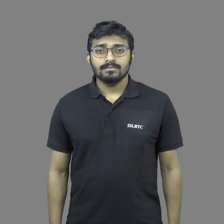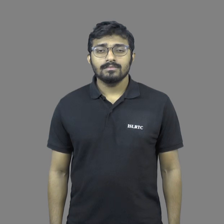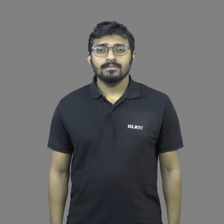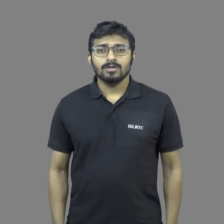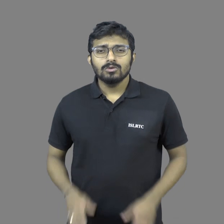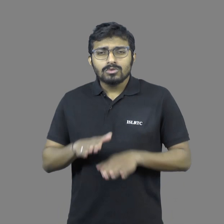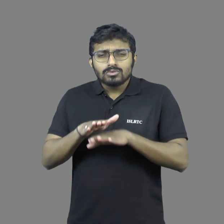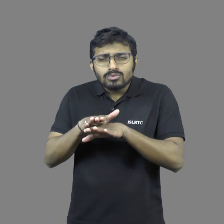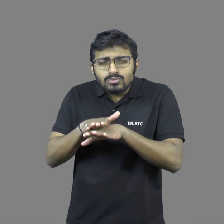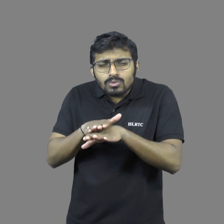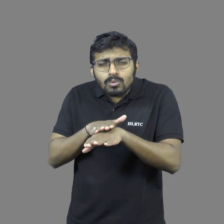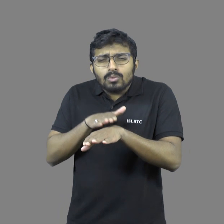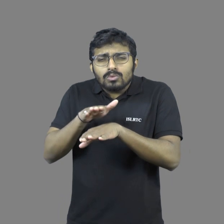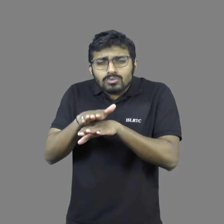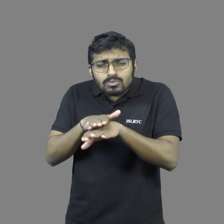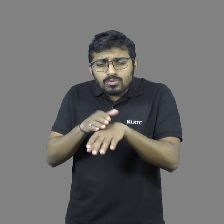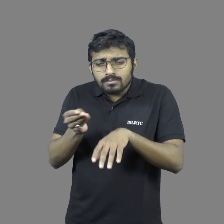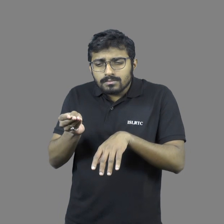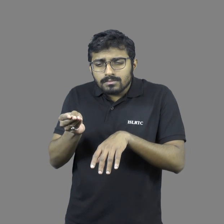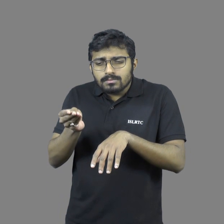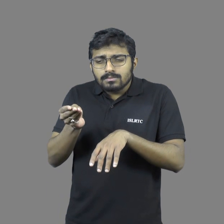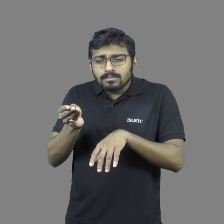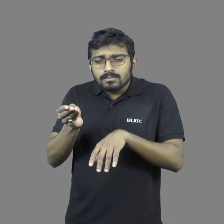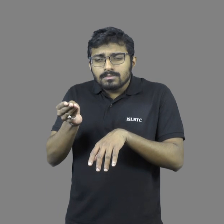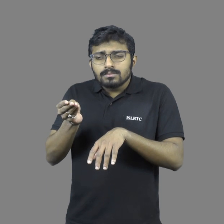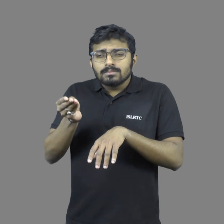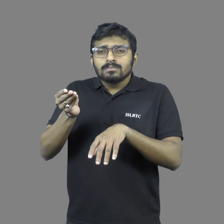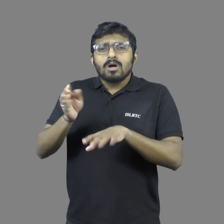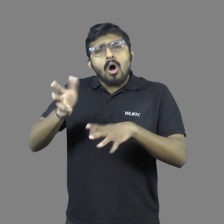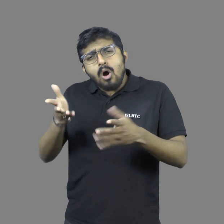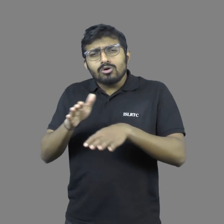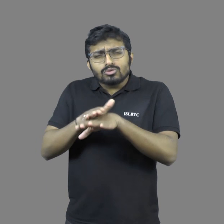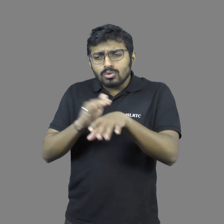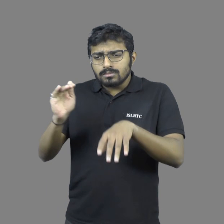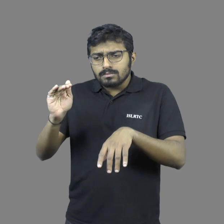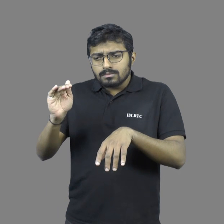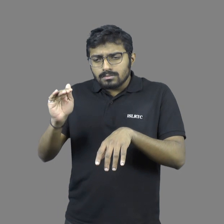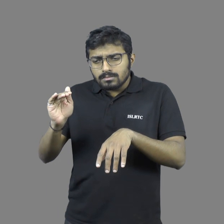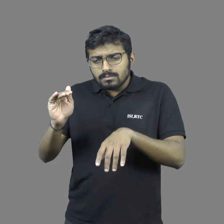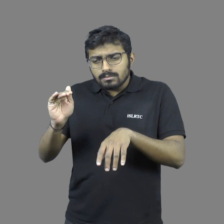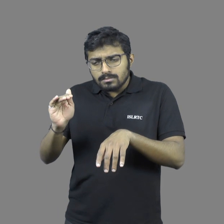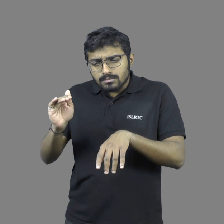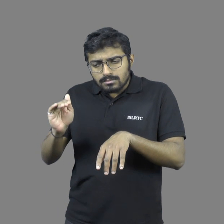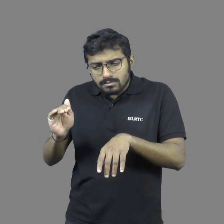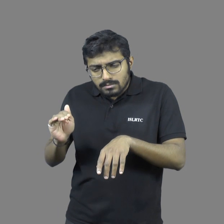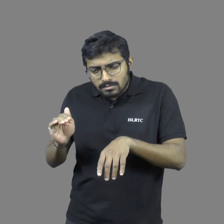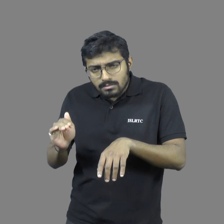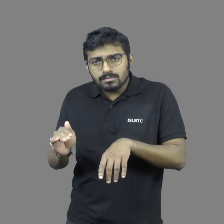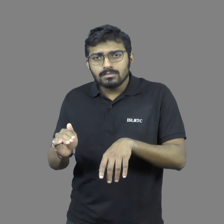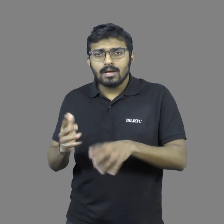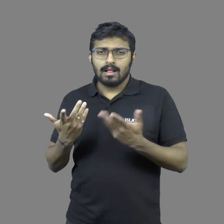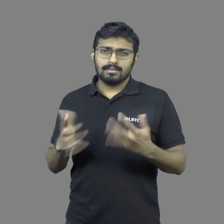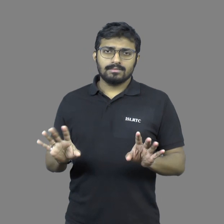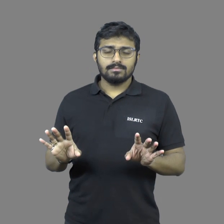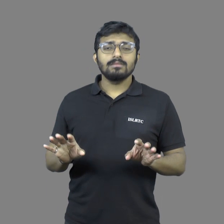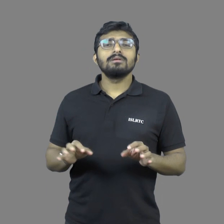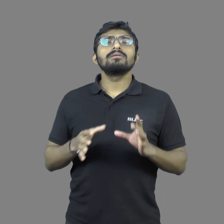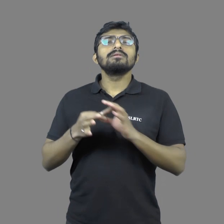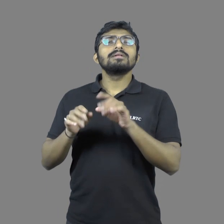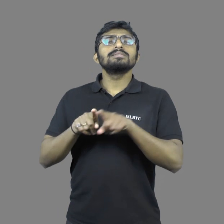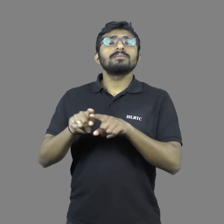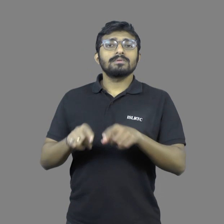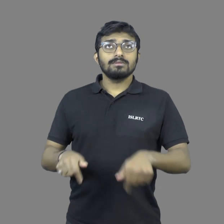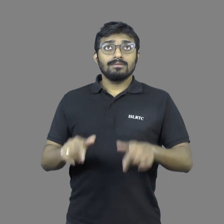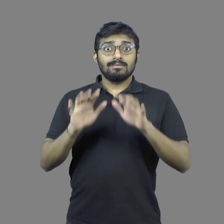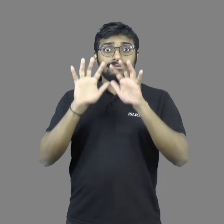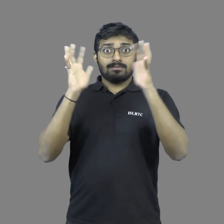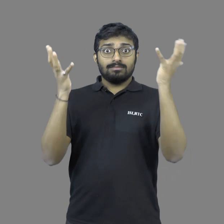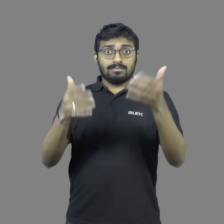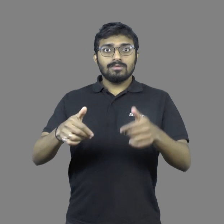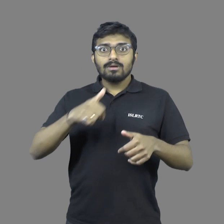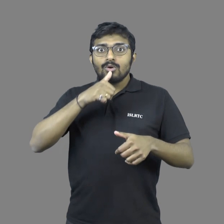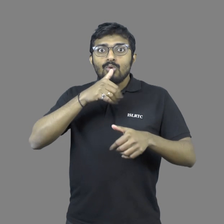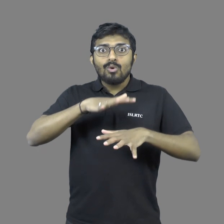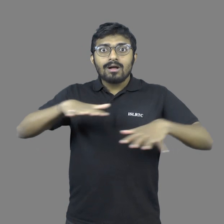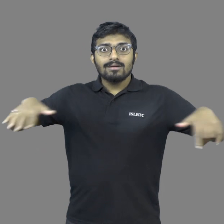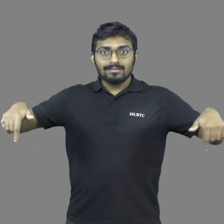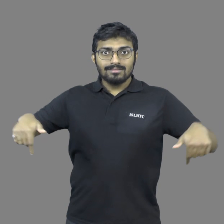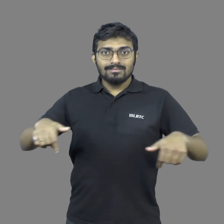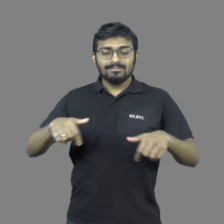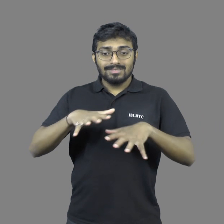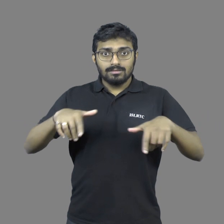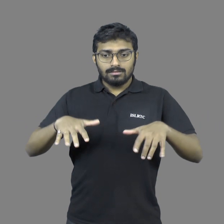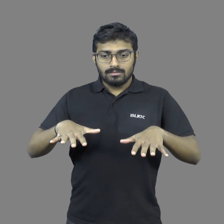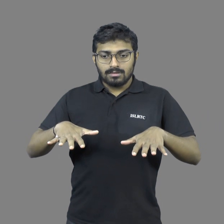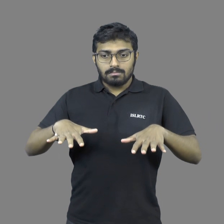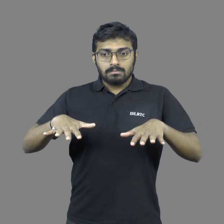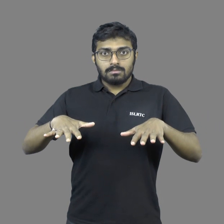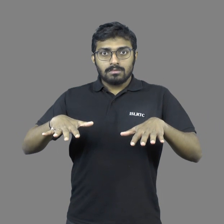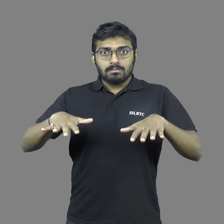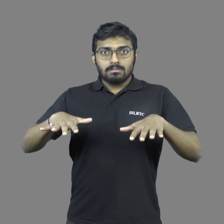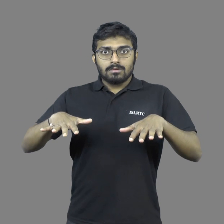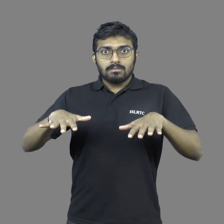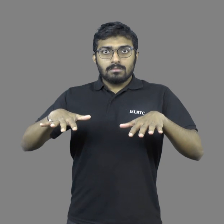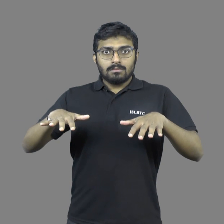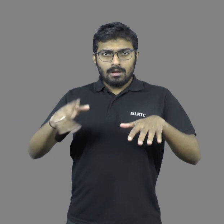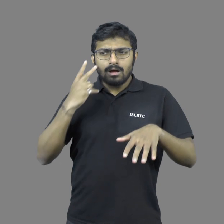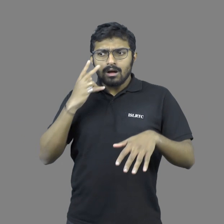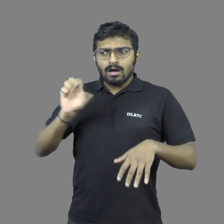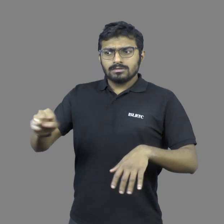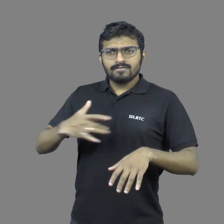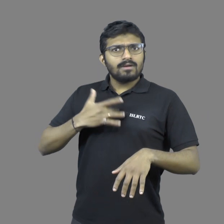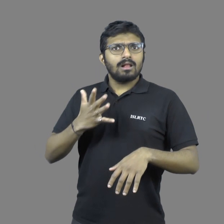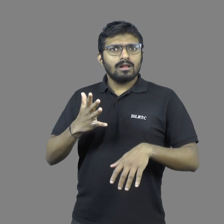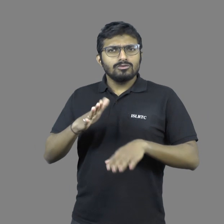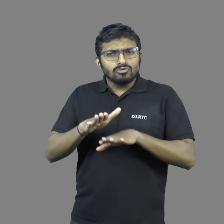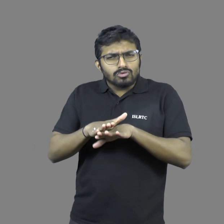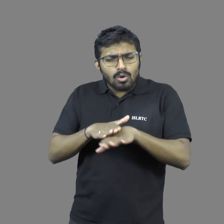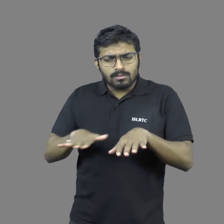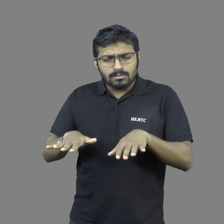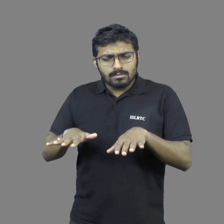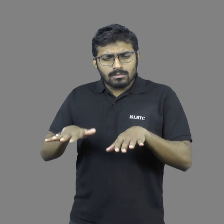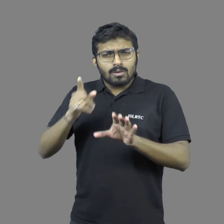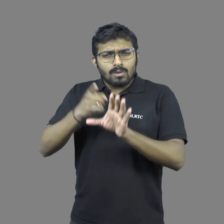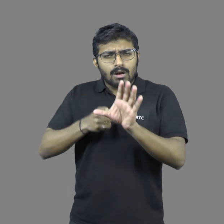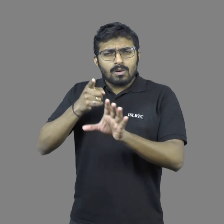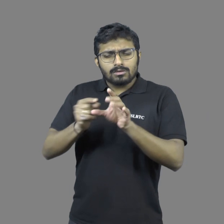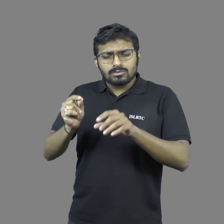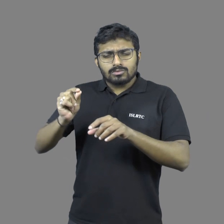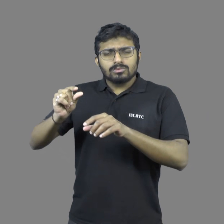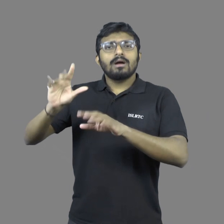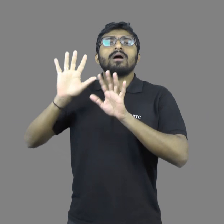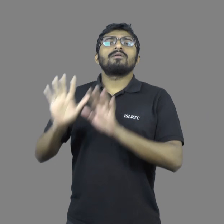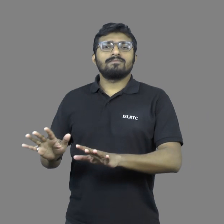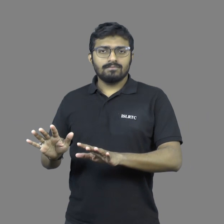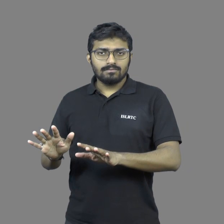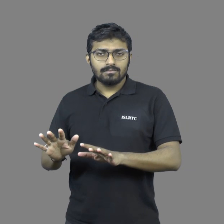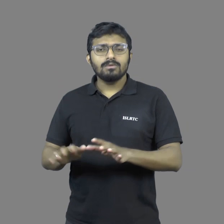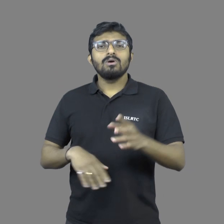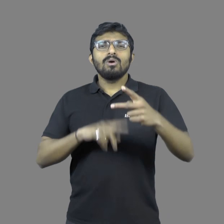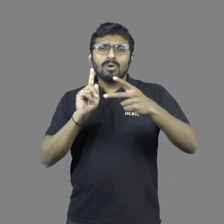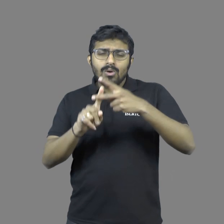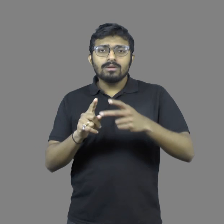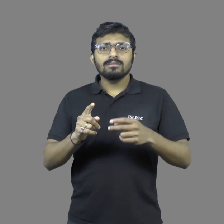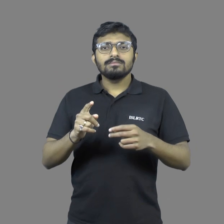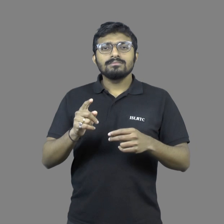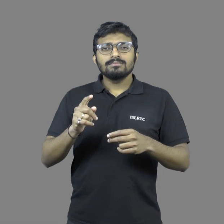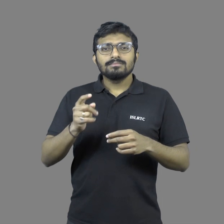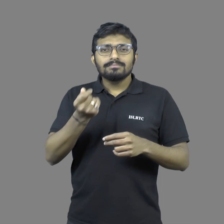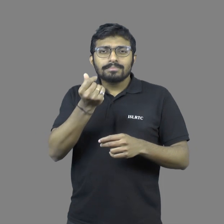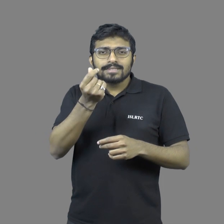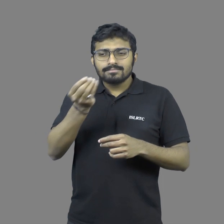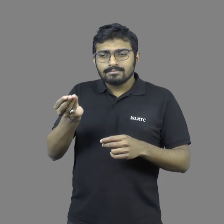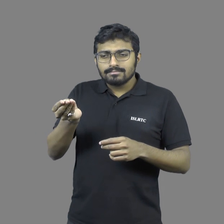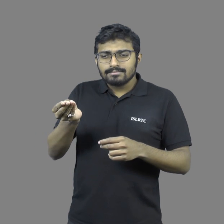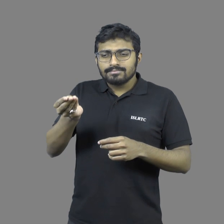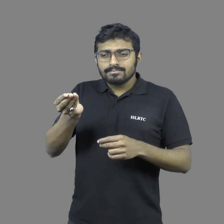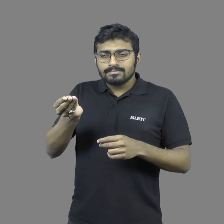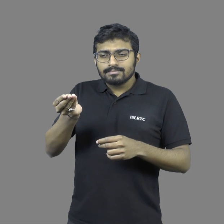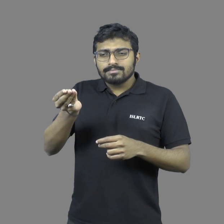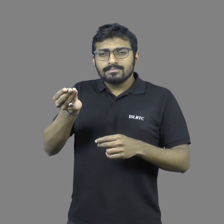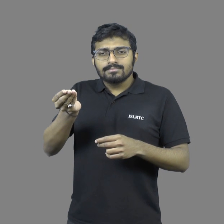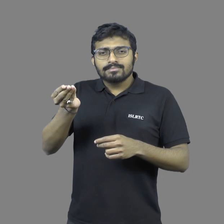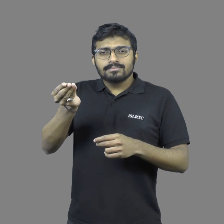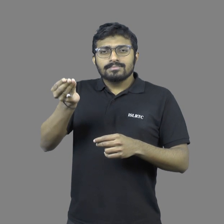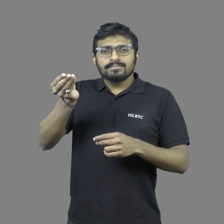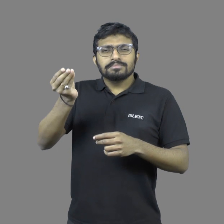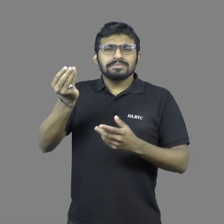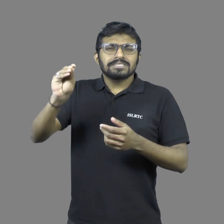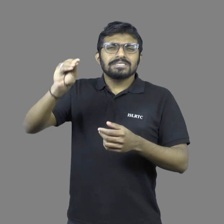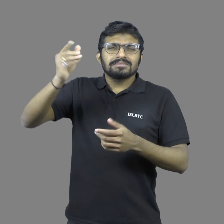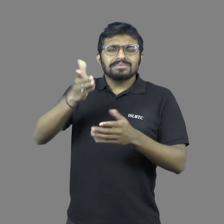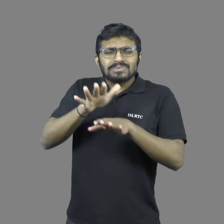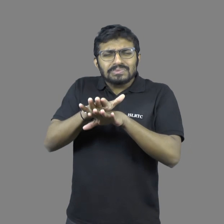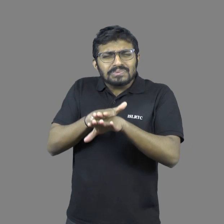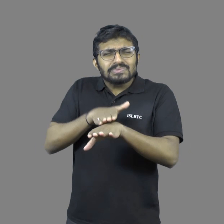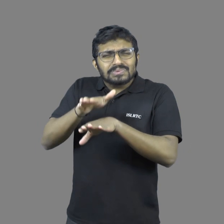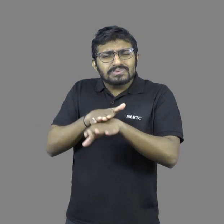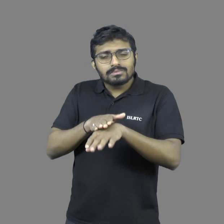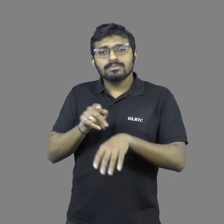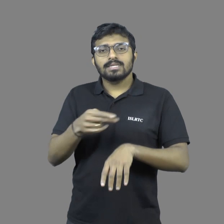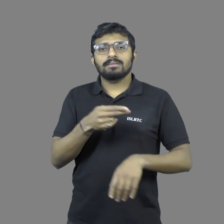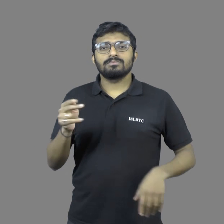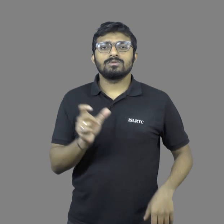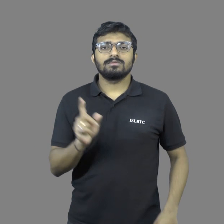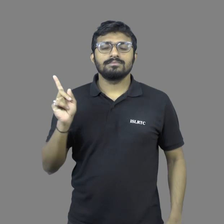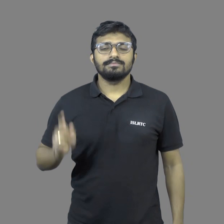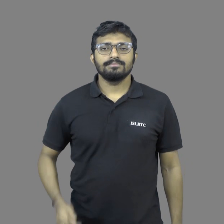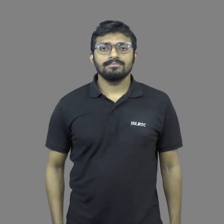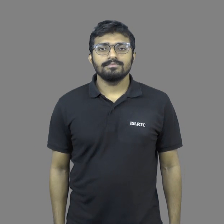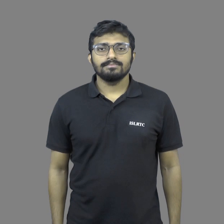Gradual